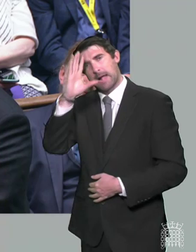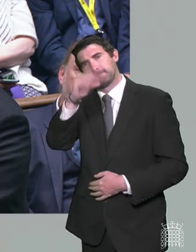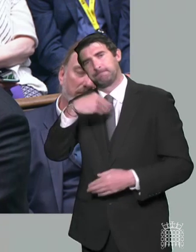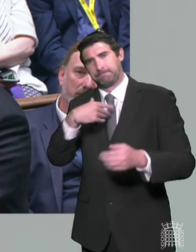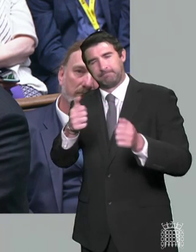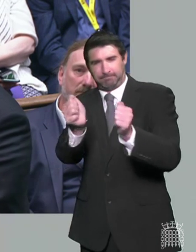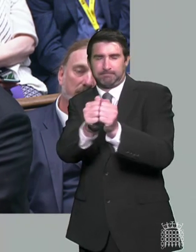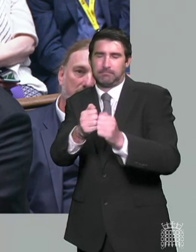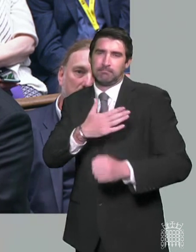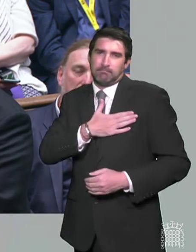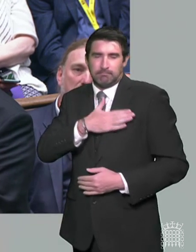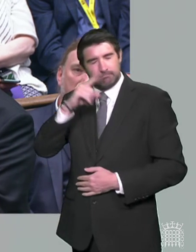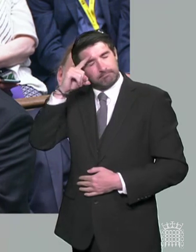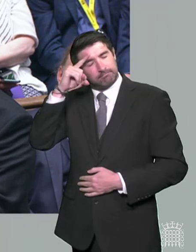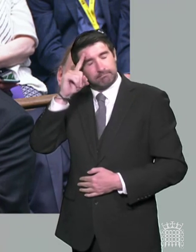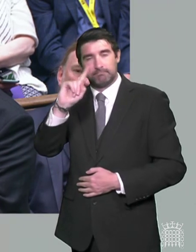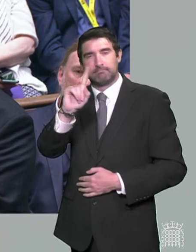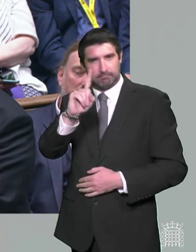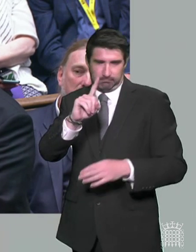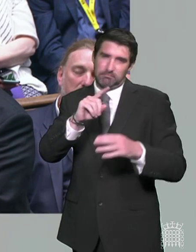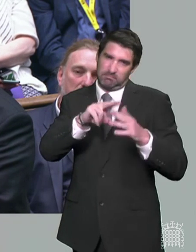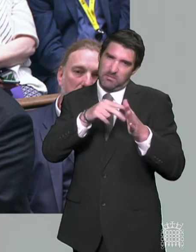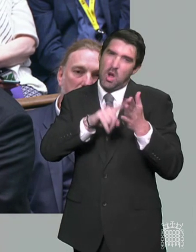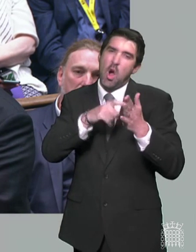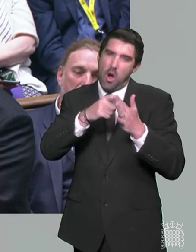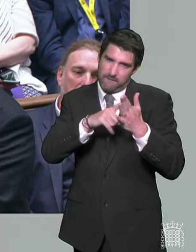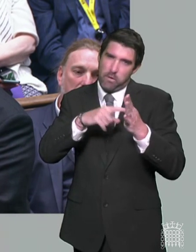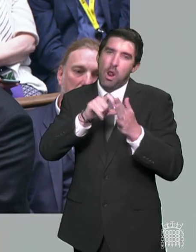40 years ago and those like my colleague Keith Brown, the Scottish Justice Minister, who served there.